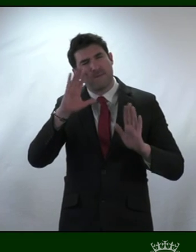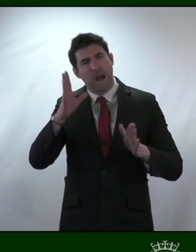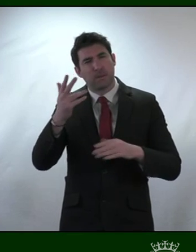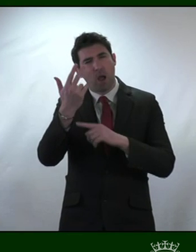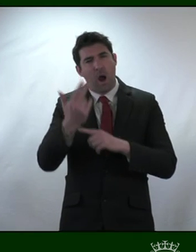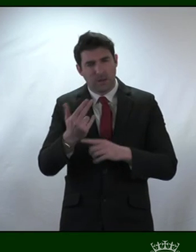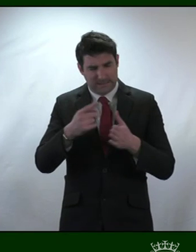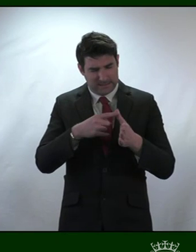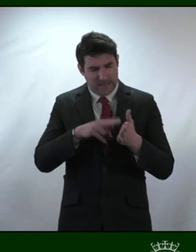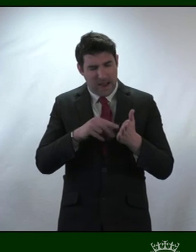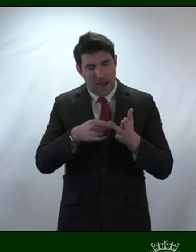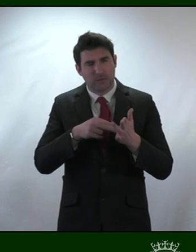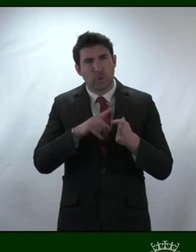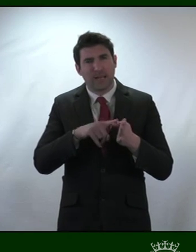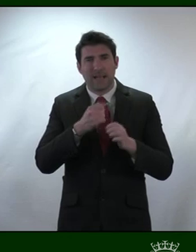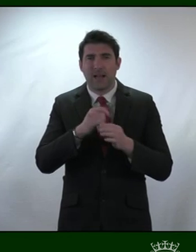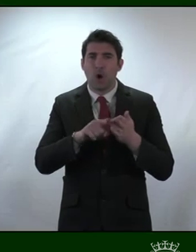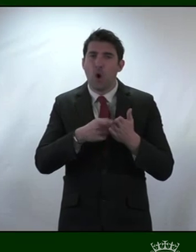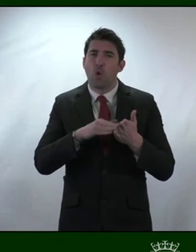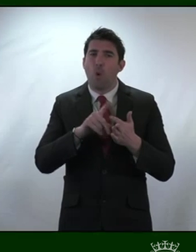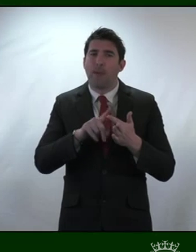Friend’s schedule, and restrictions, allow?